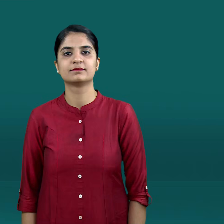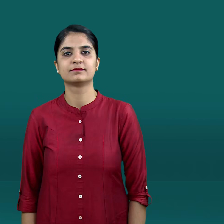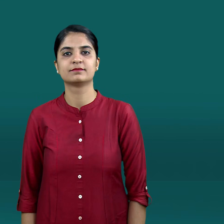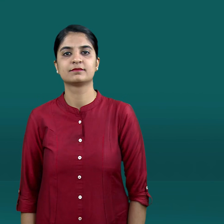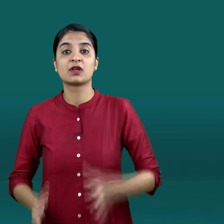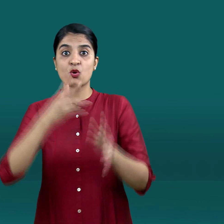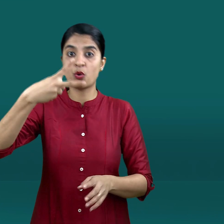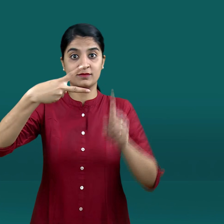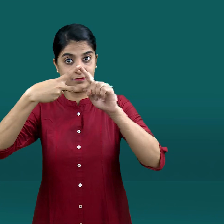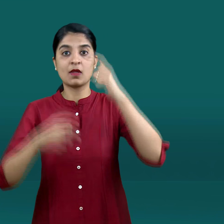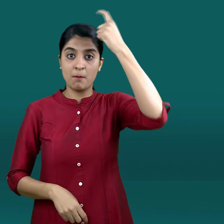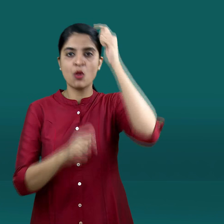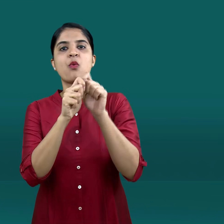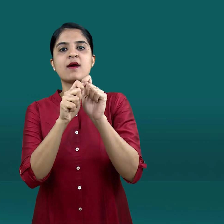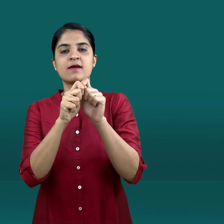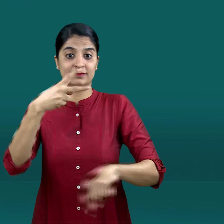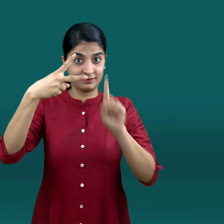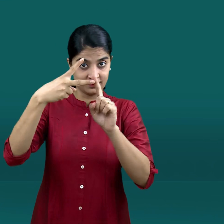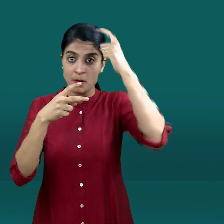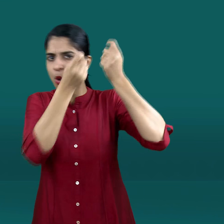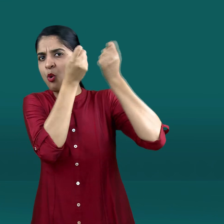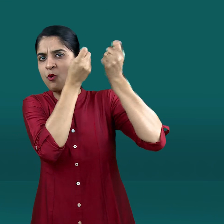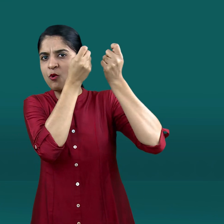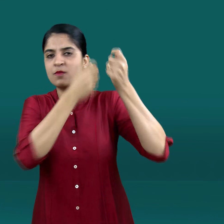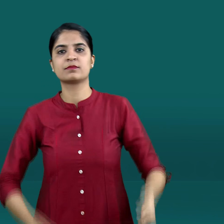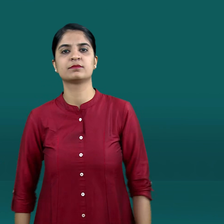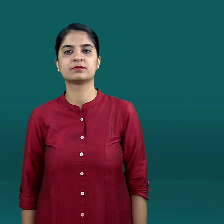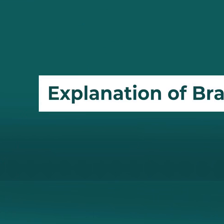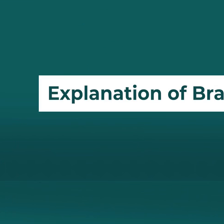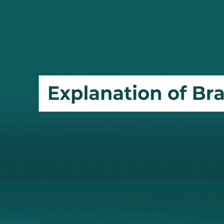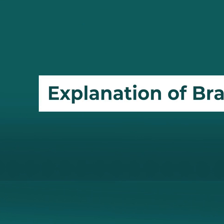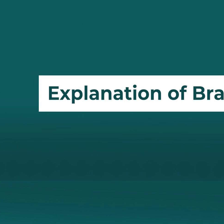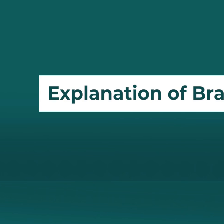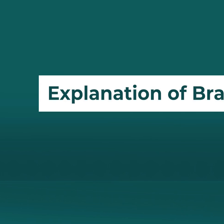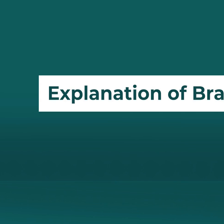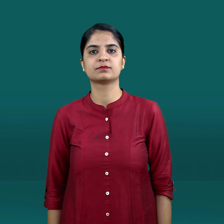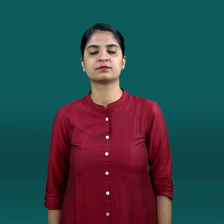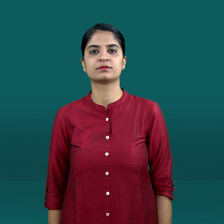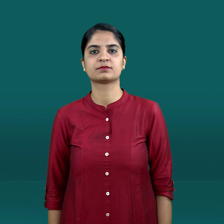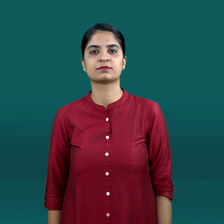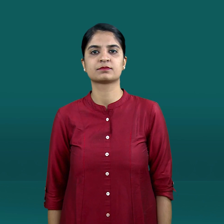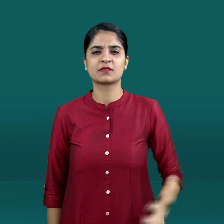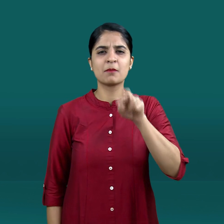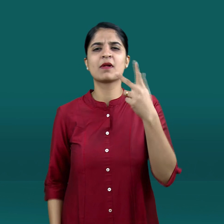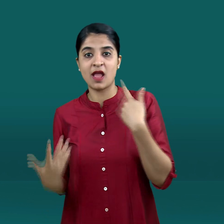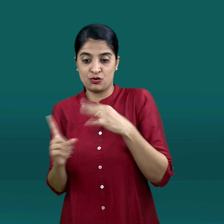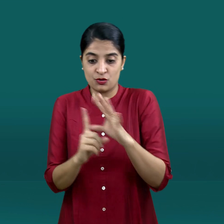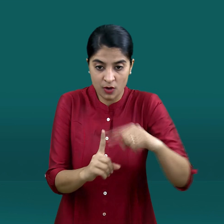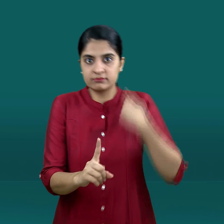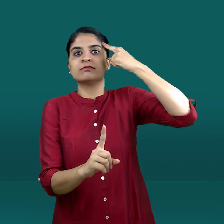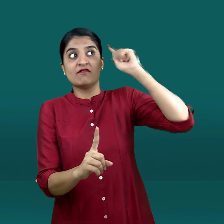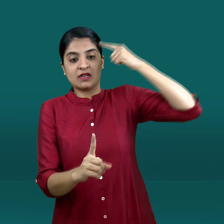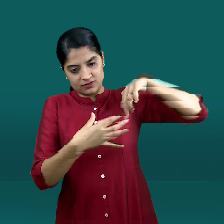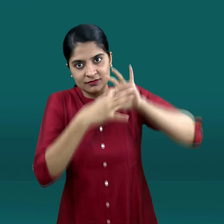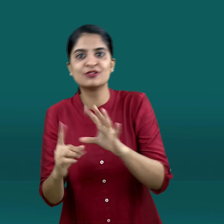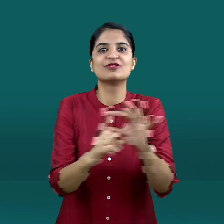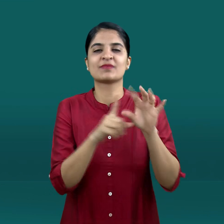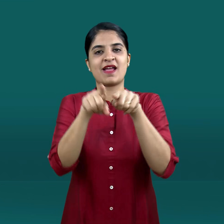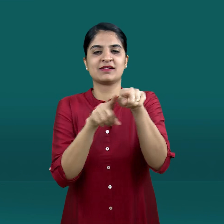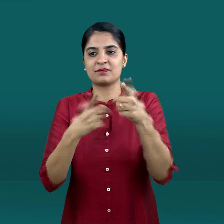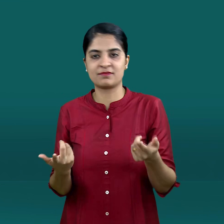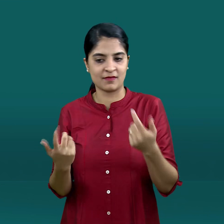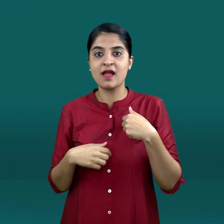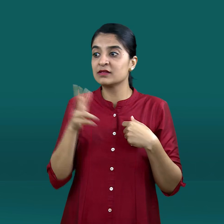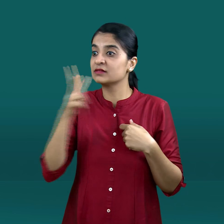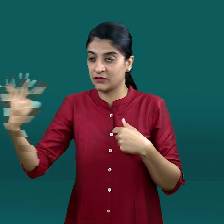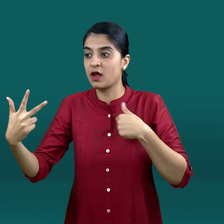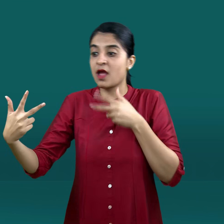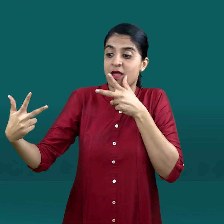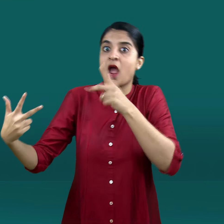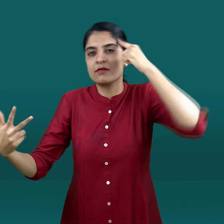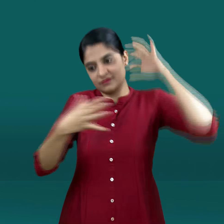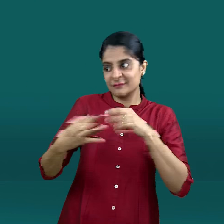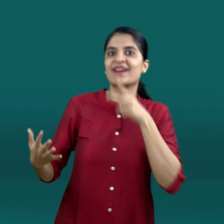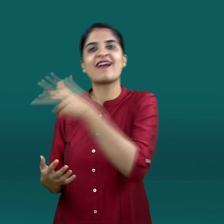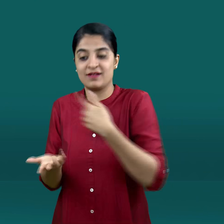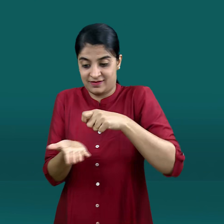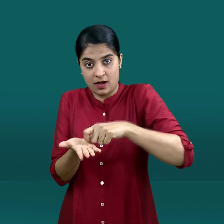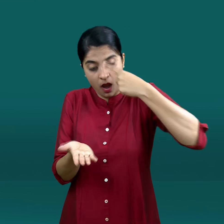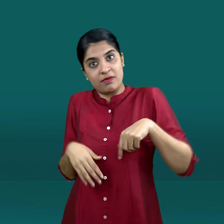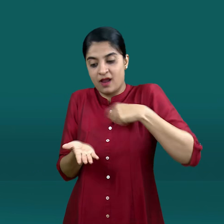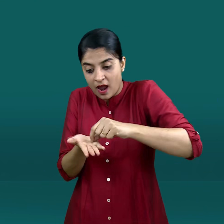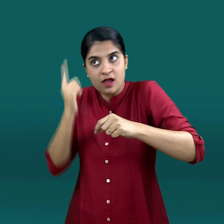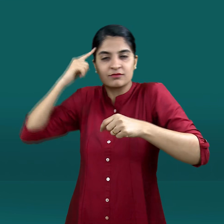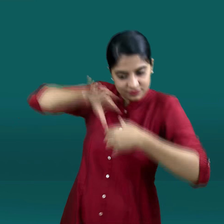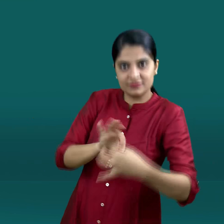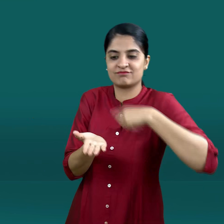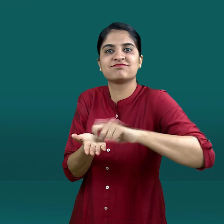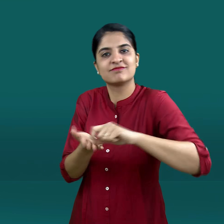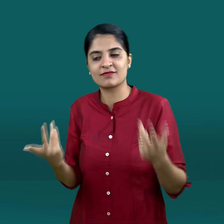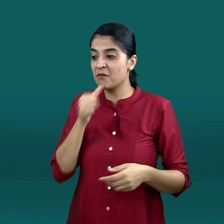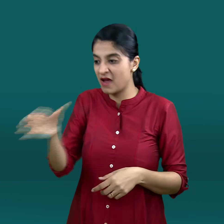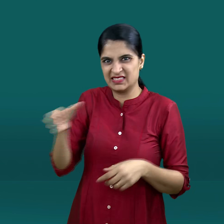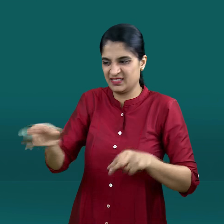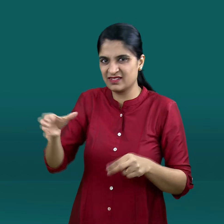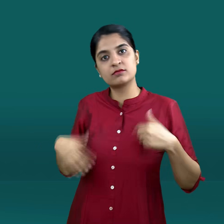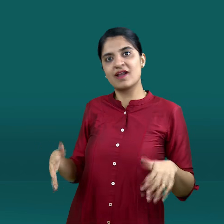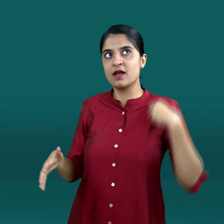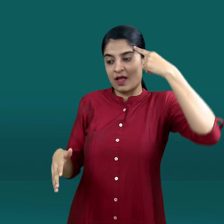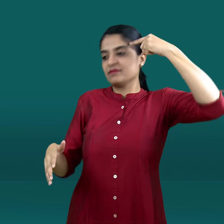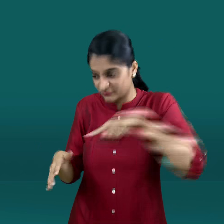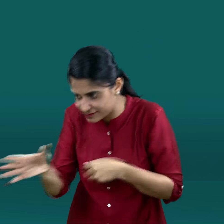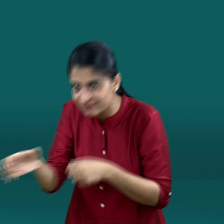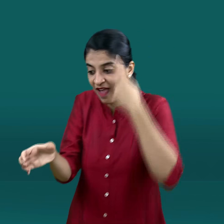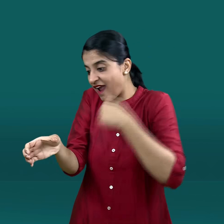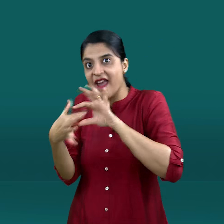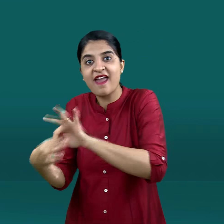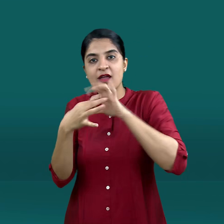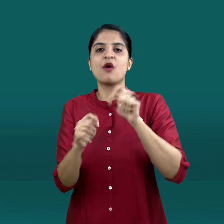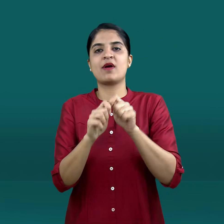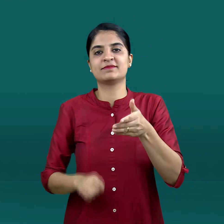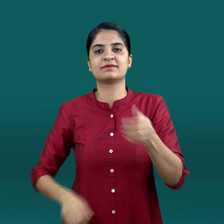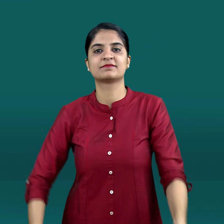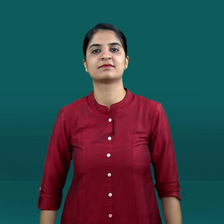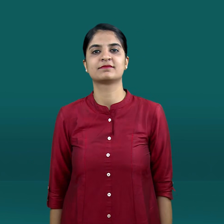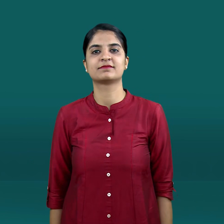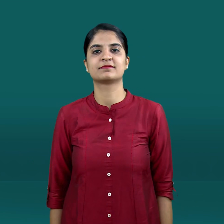Brain's function